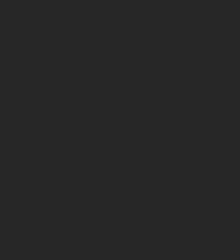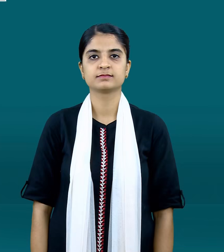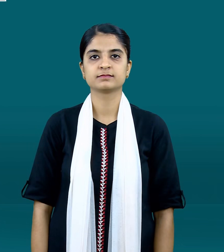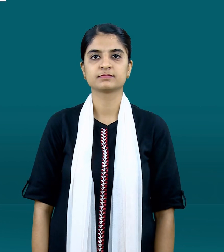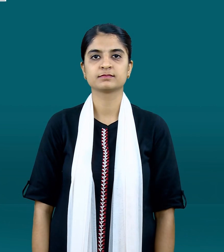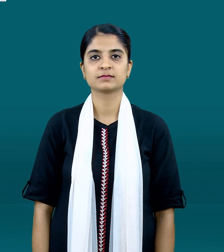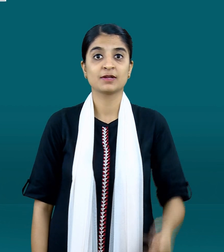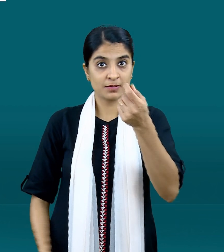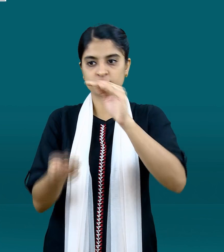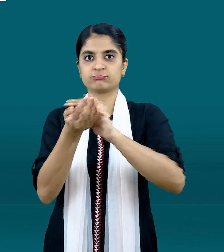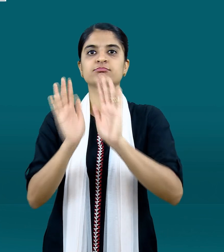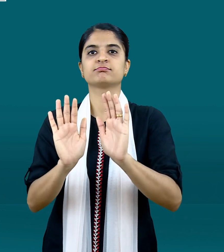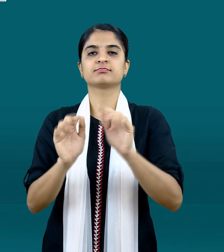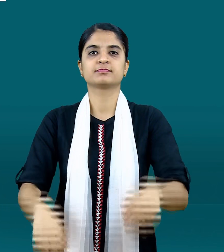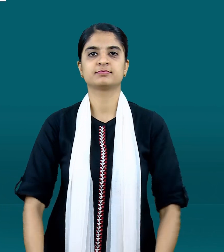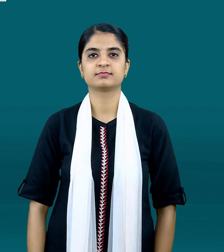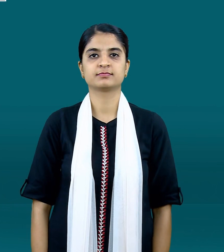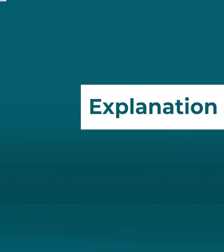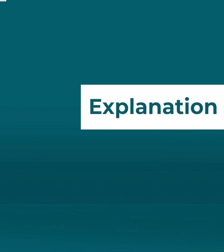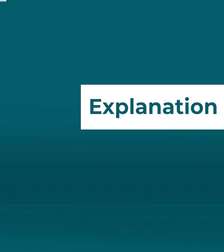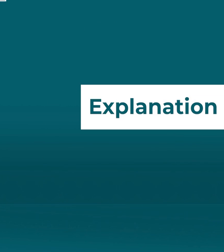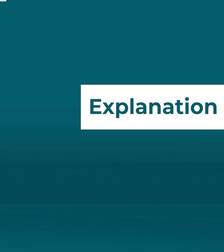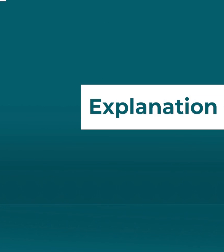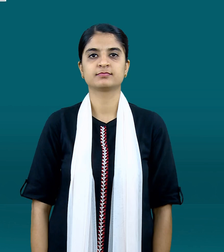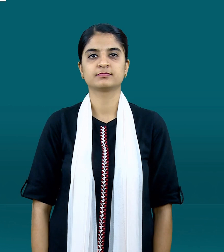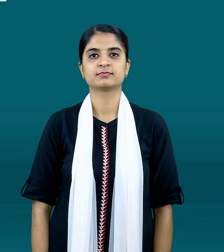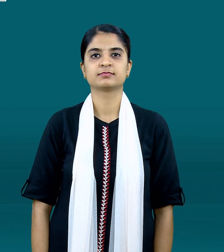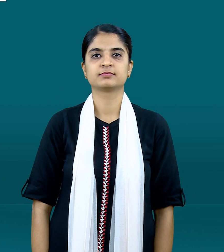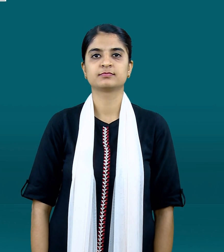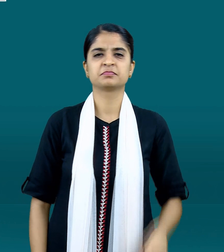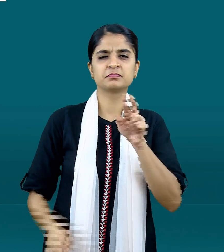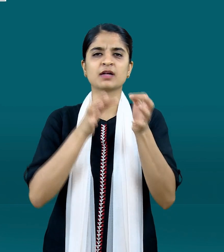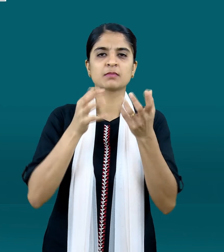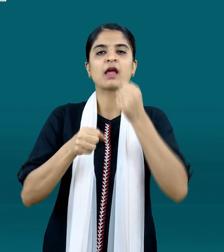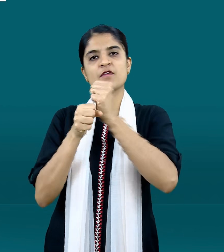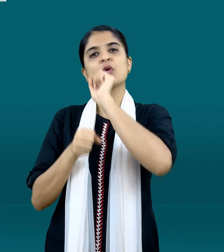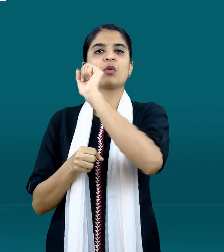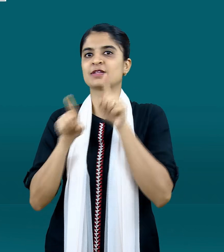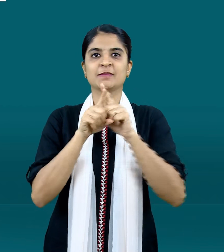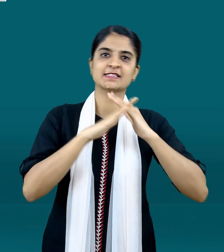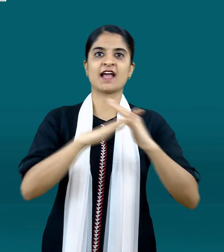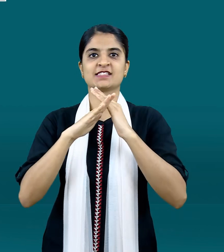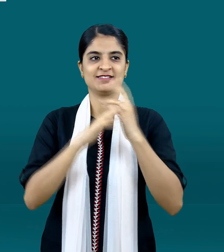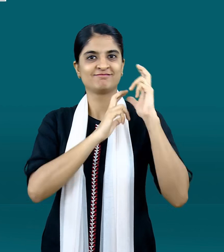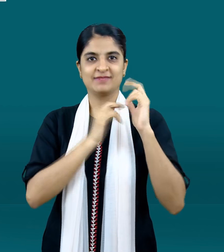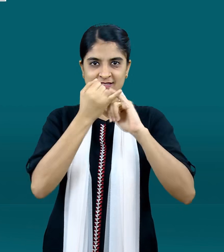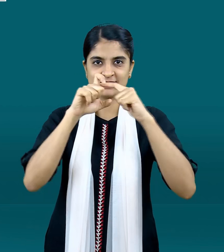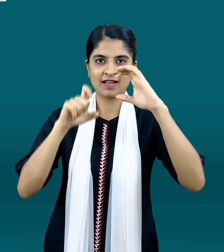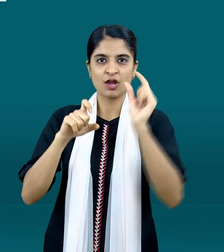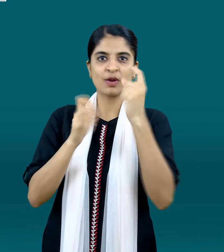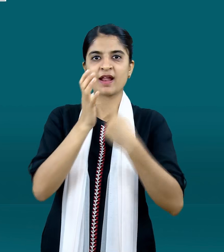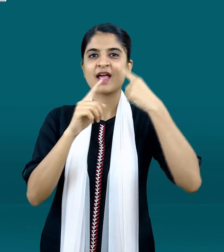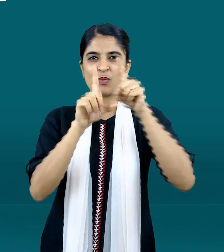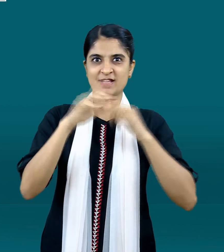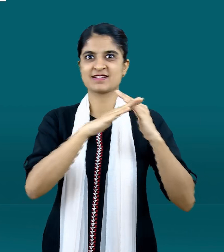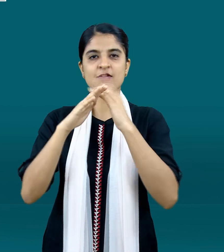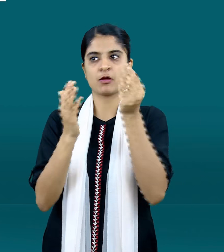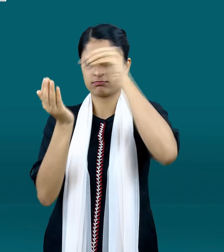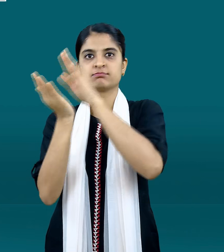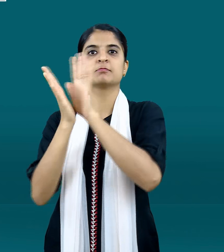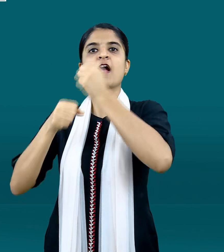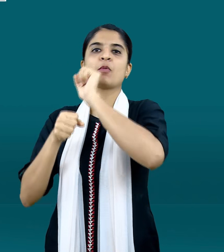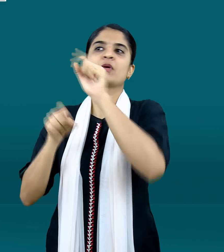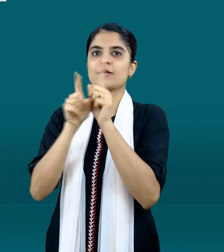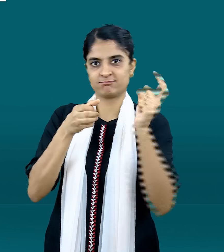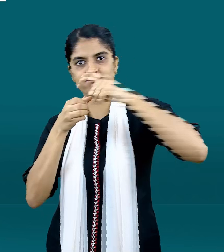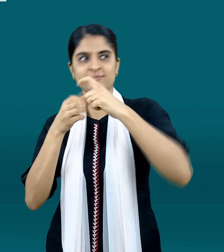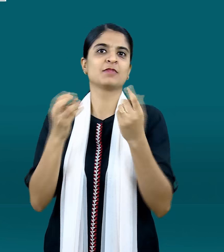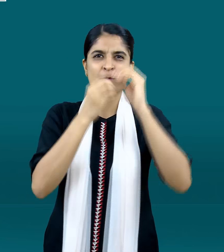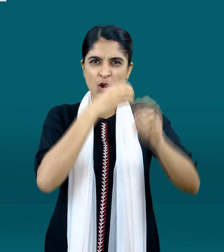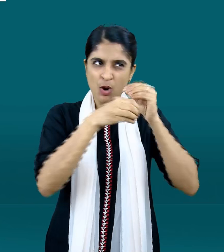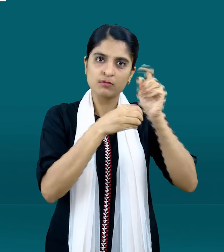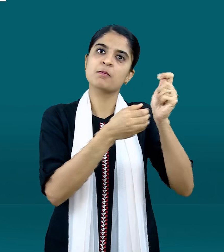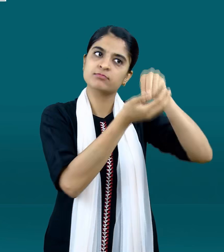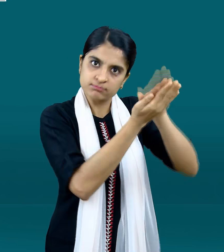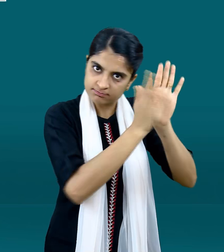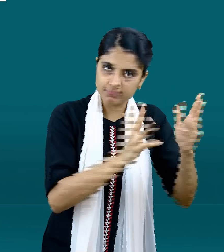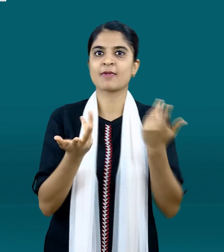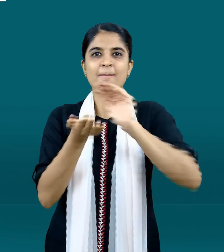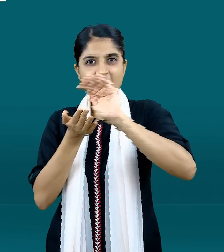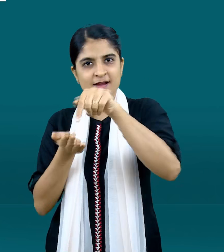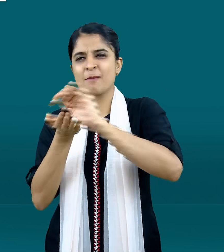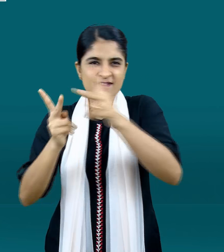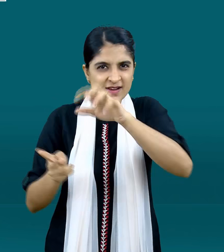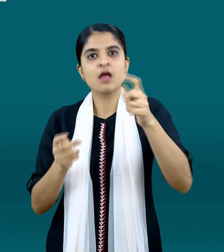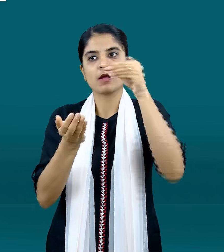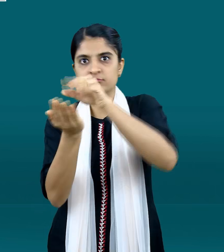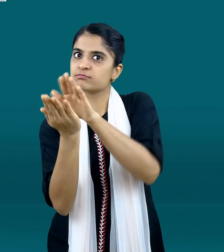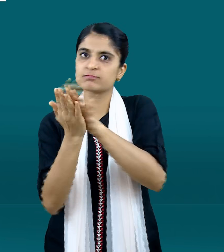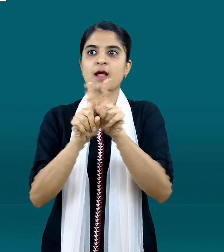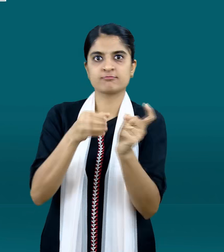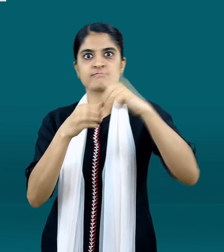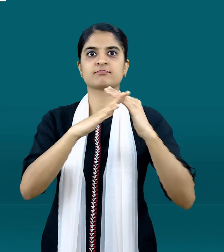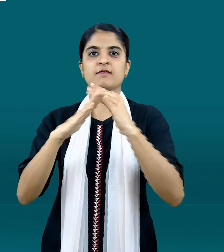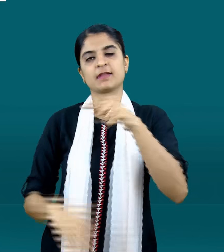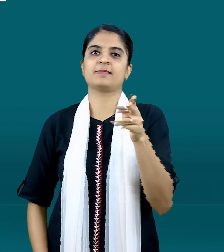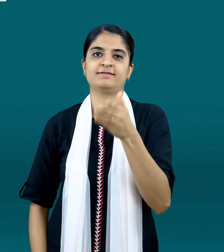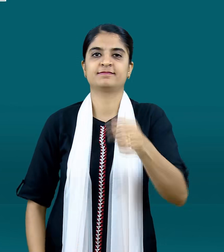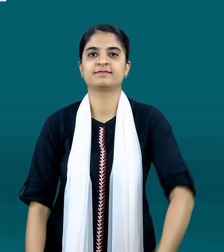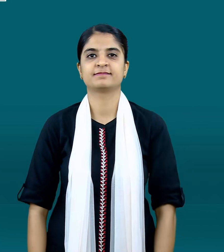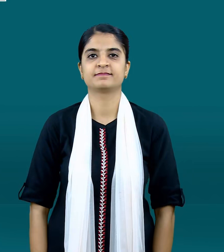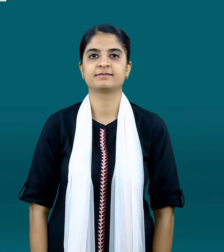Treasury